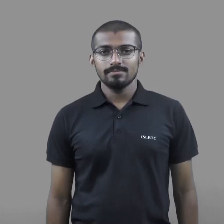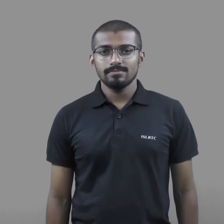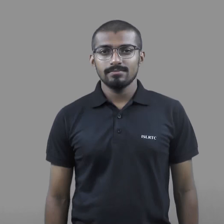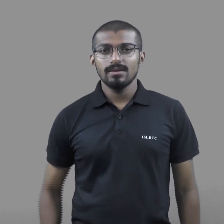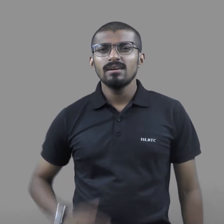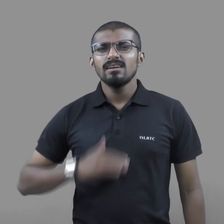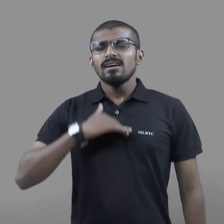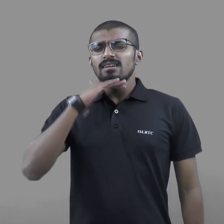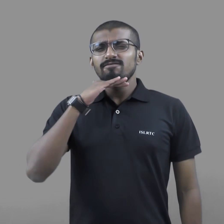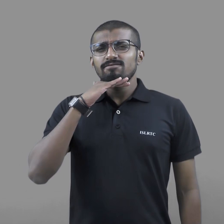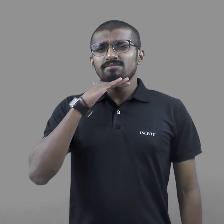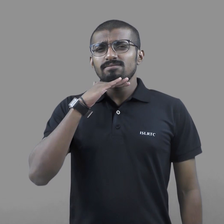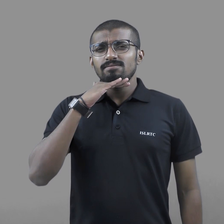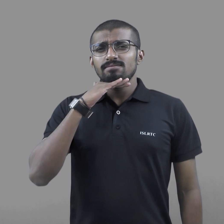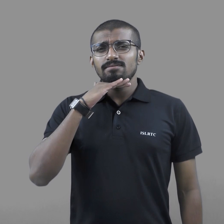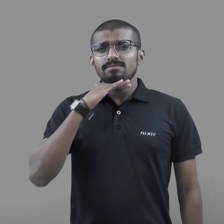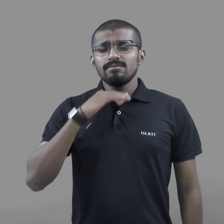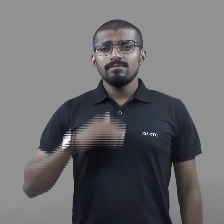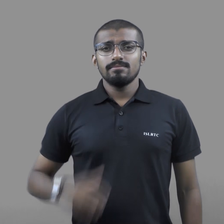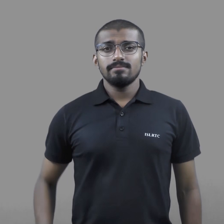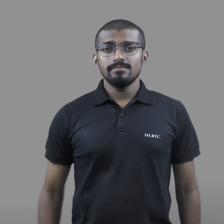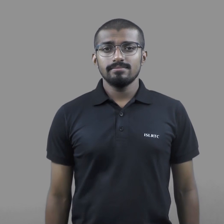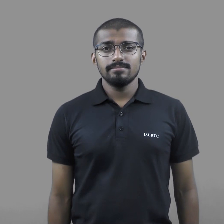Enough